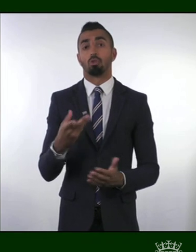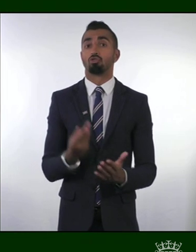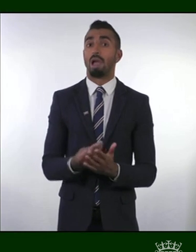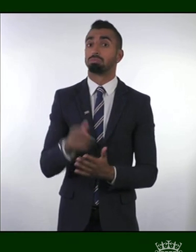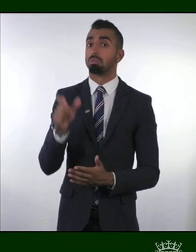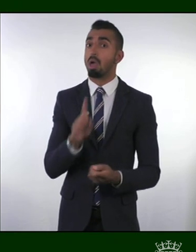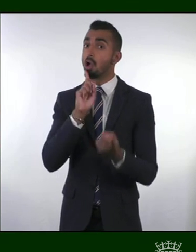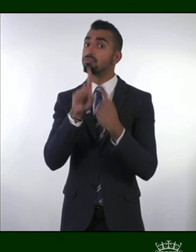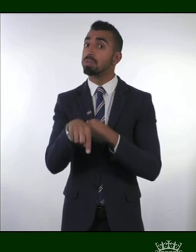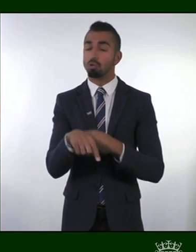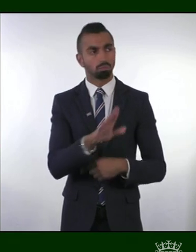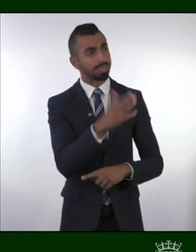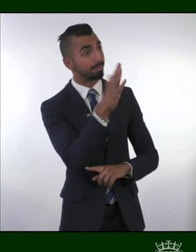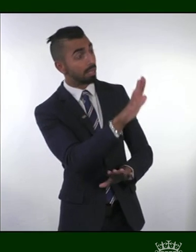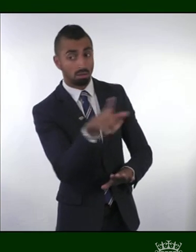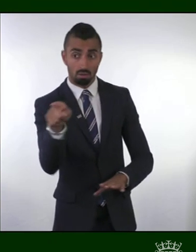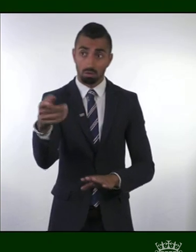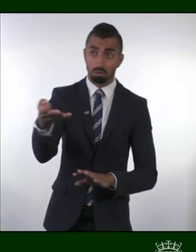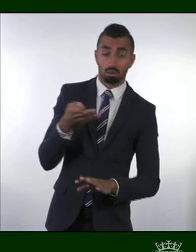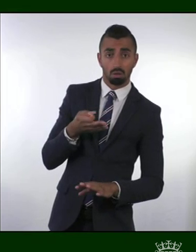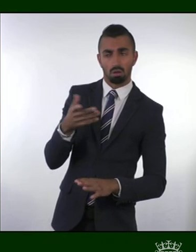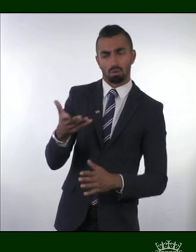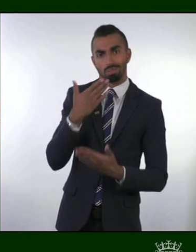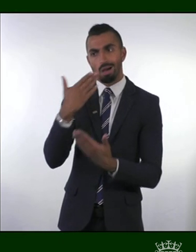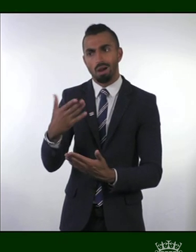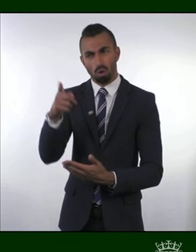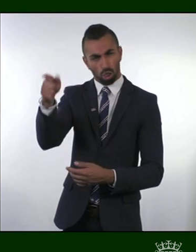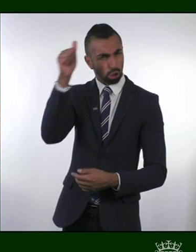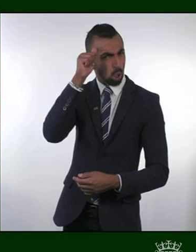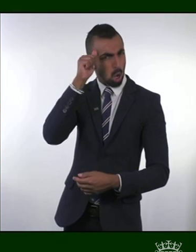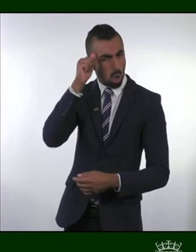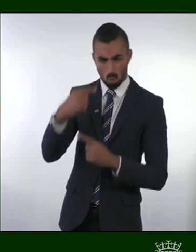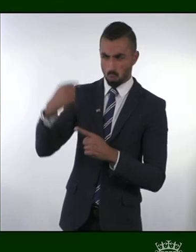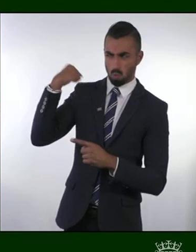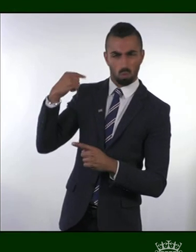In terms of a guarantee, what we have put in place is a comprehensive suite of interventions.